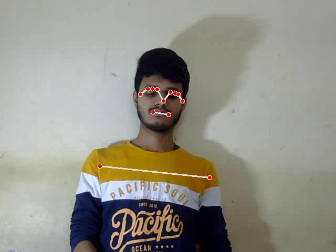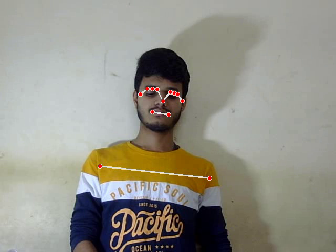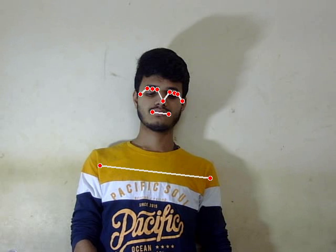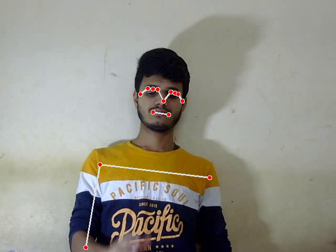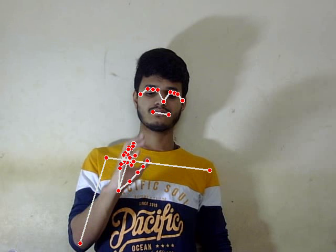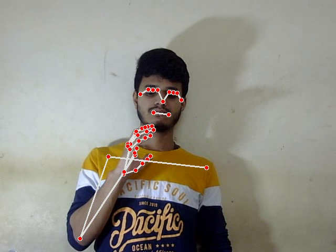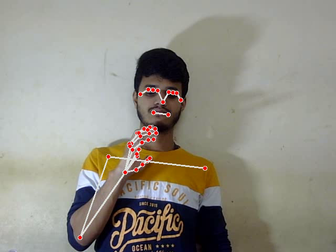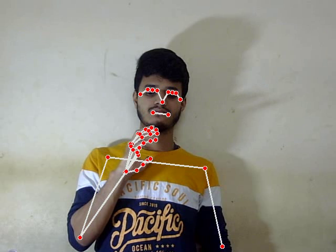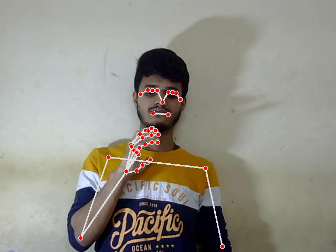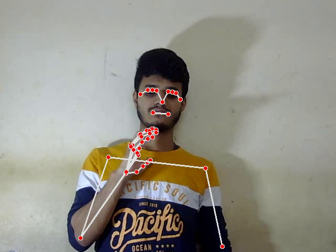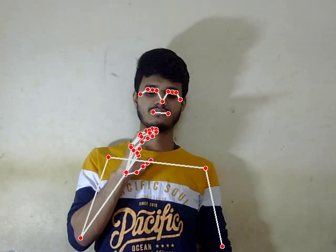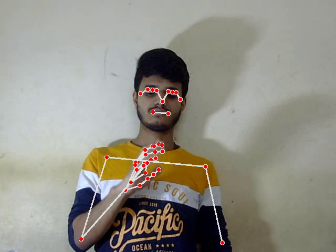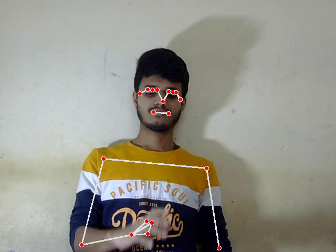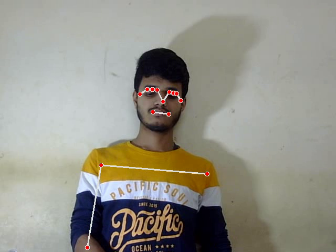fine